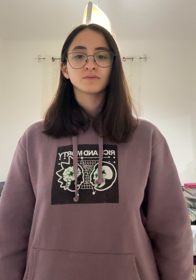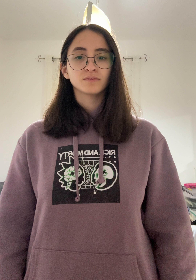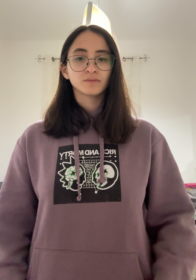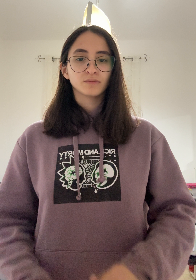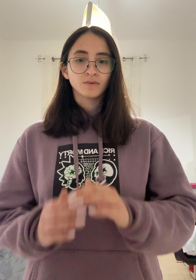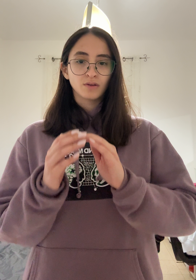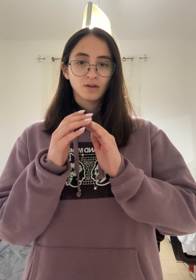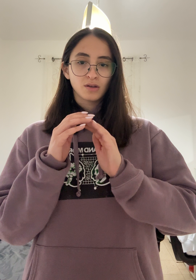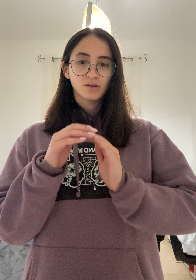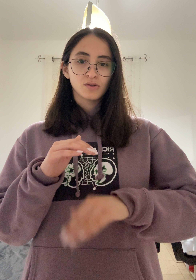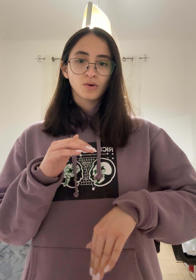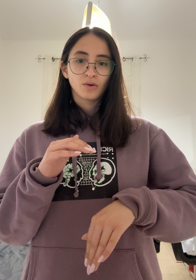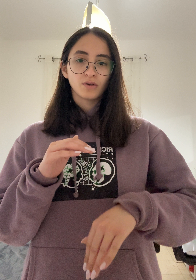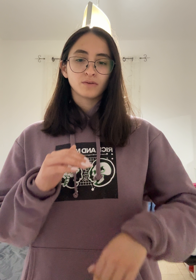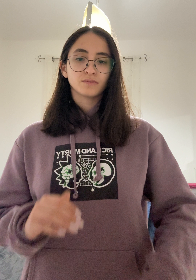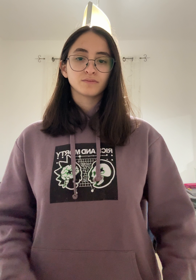זול